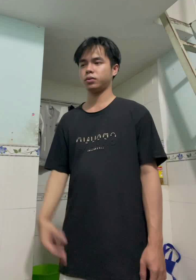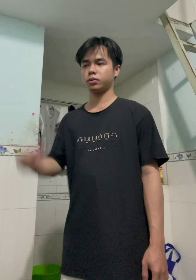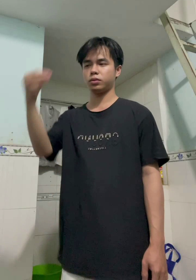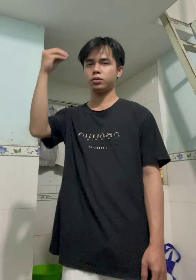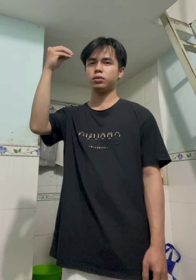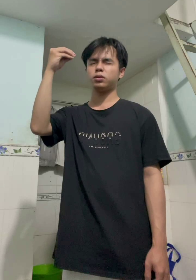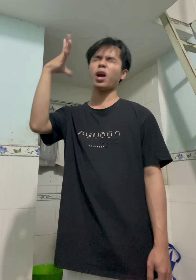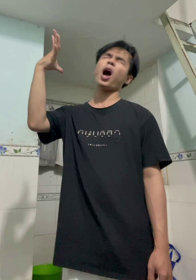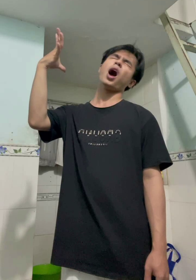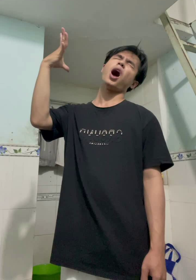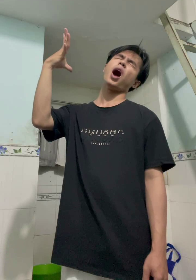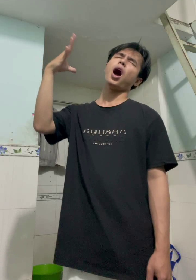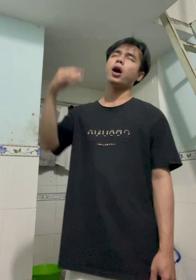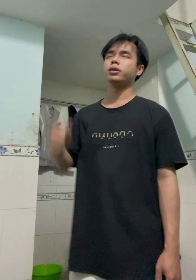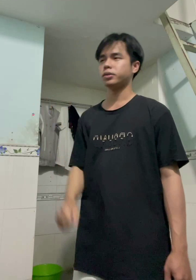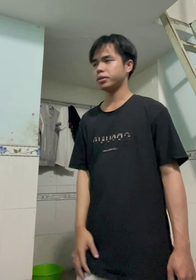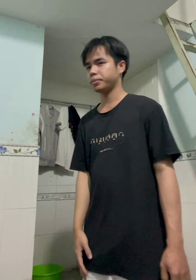troi nang